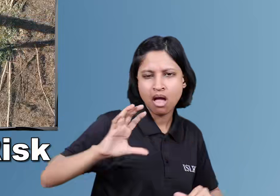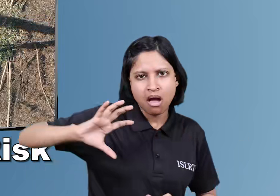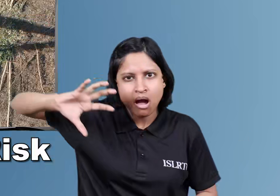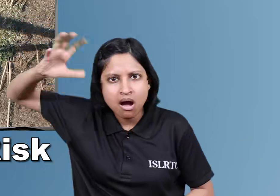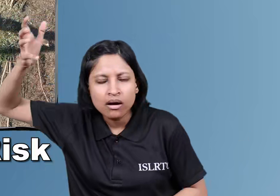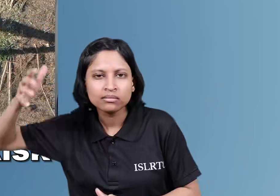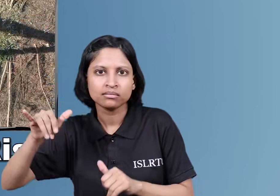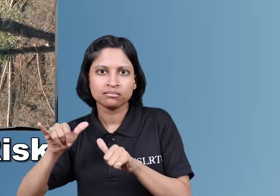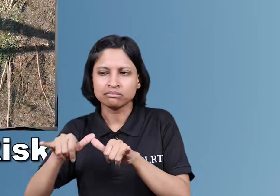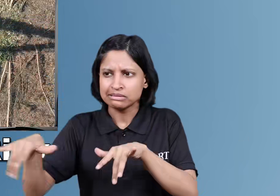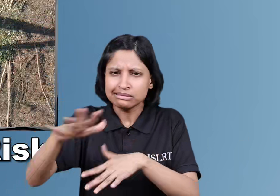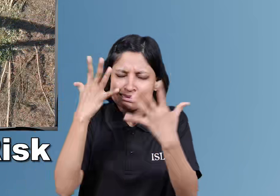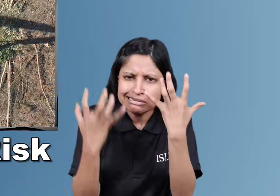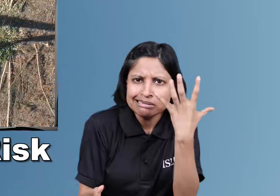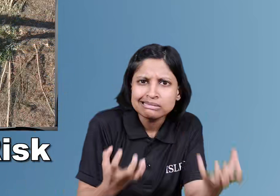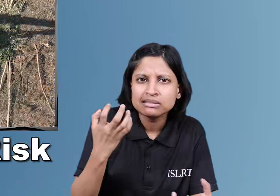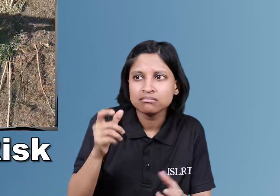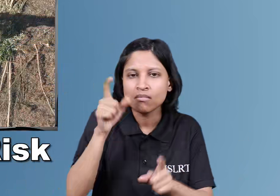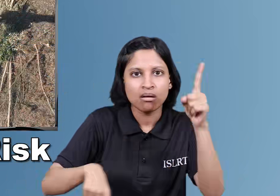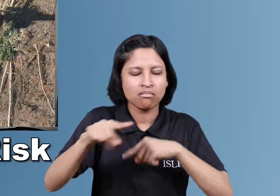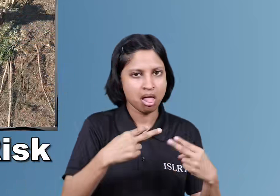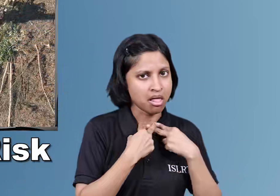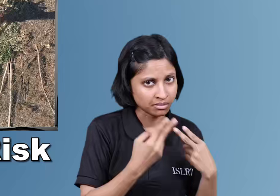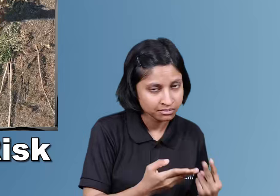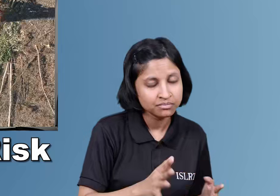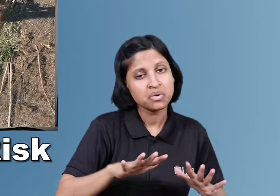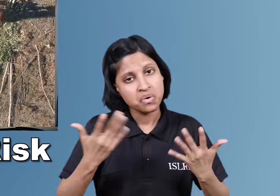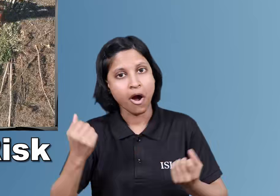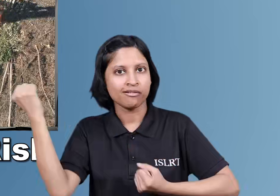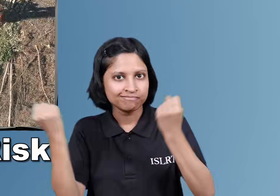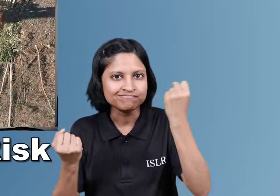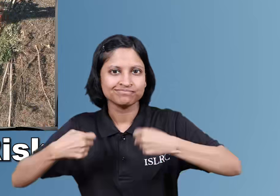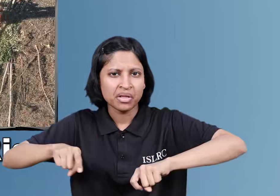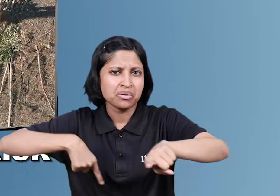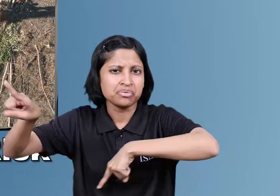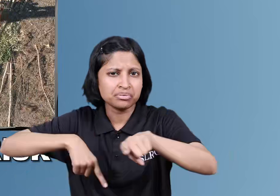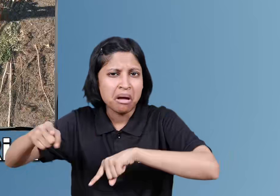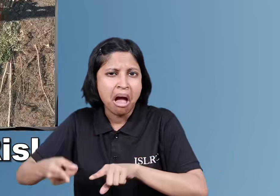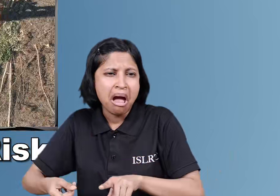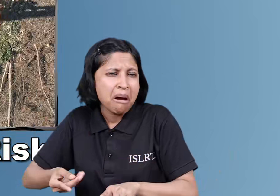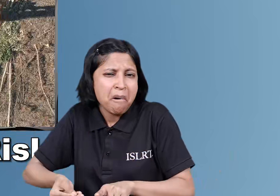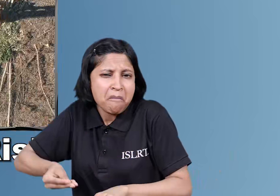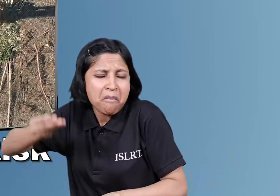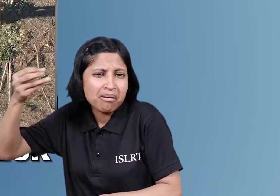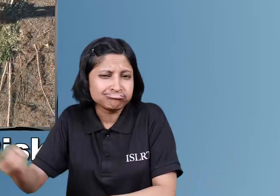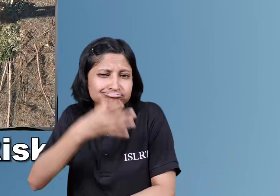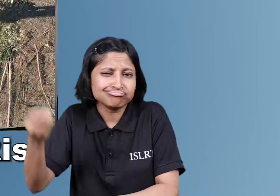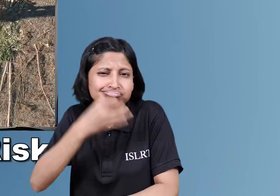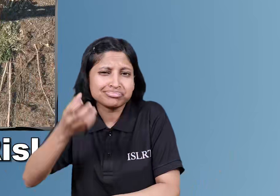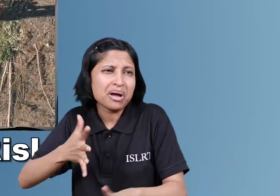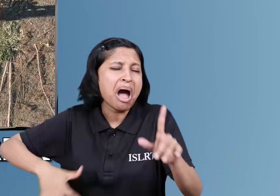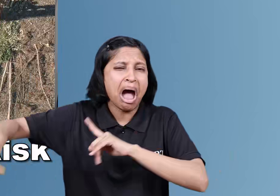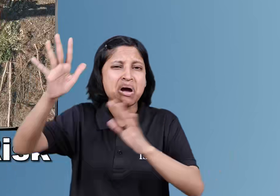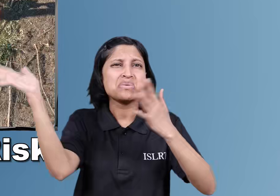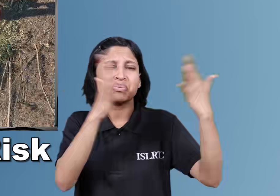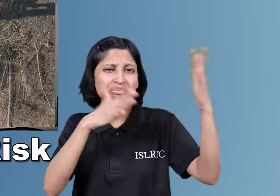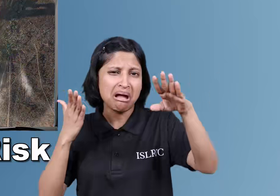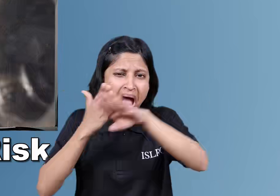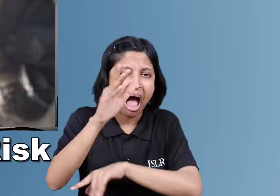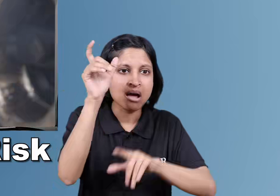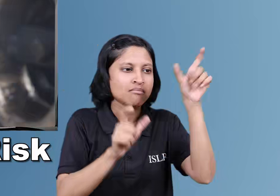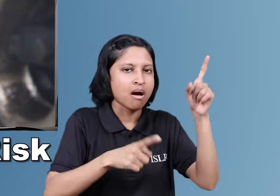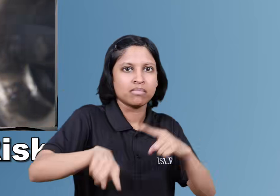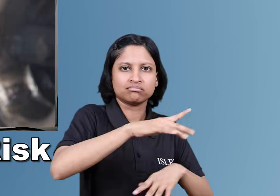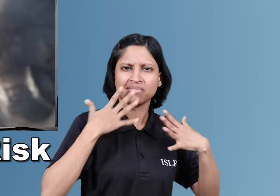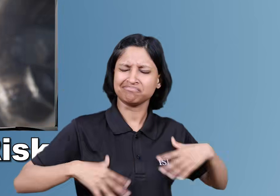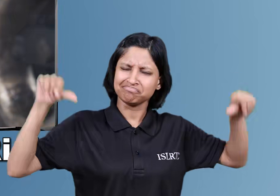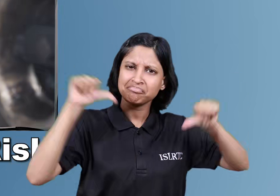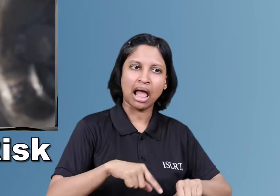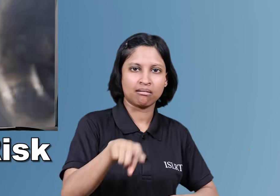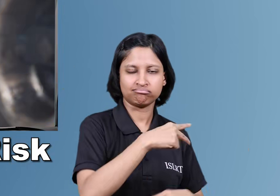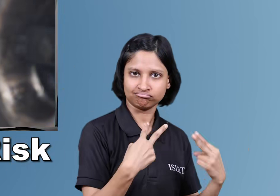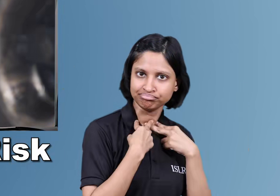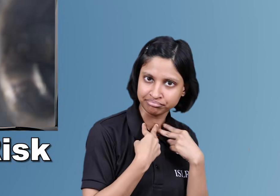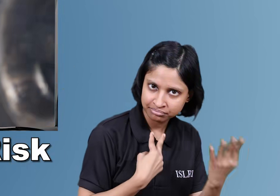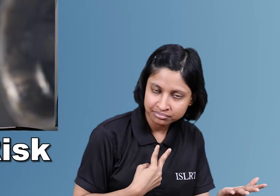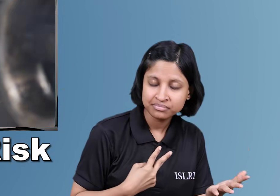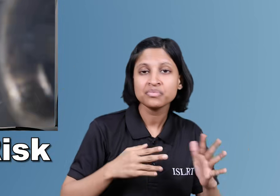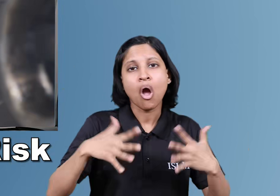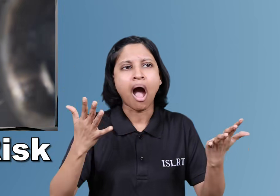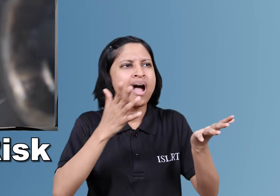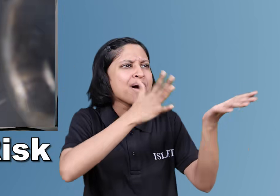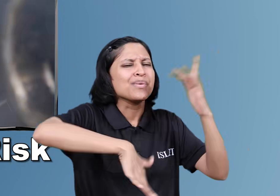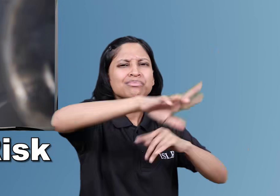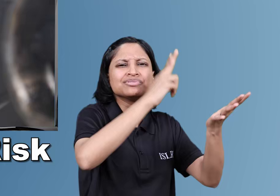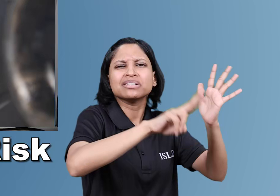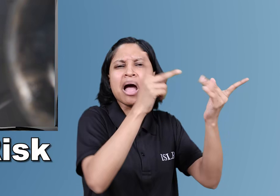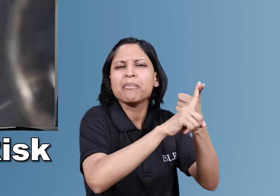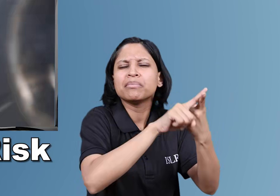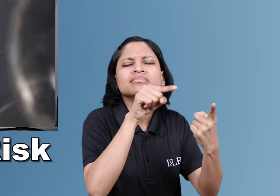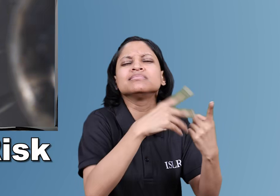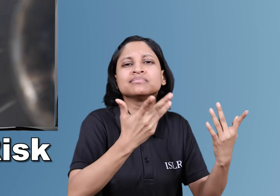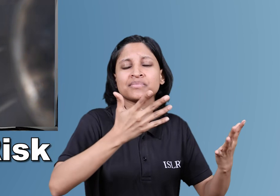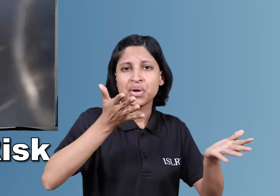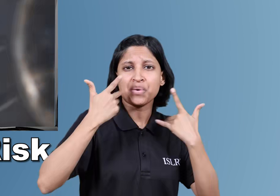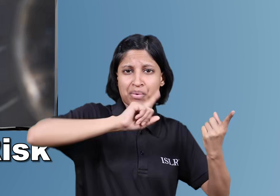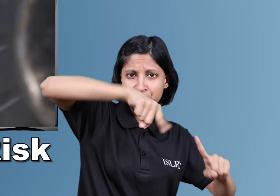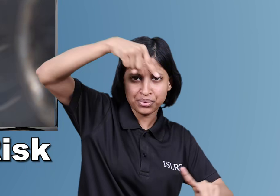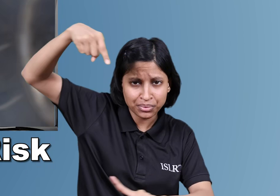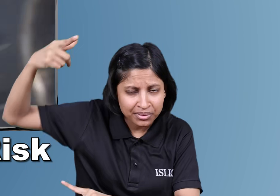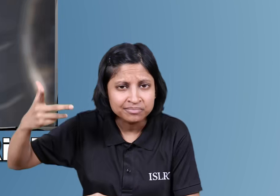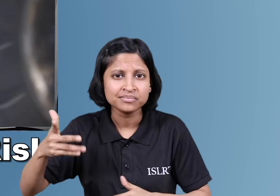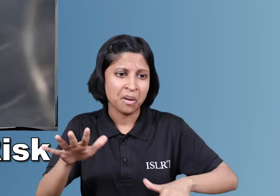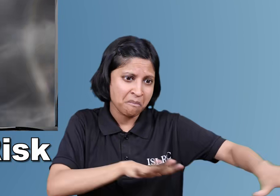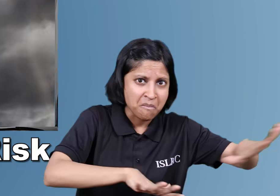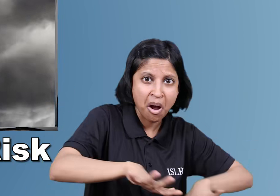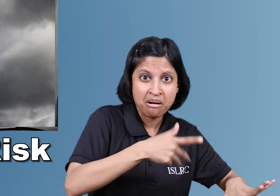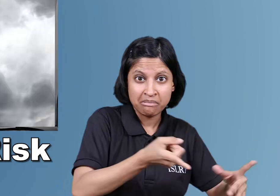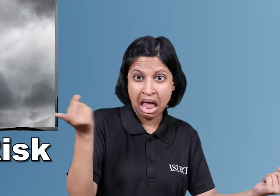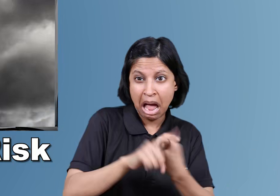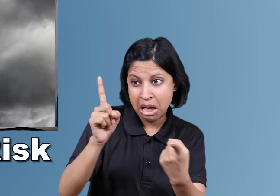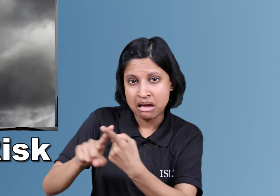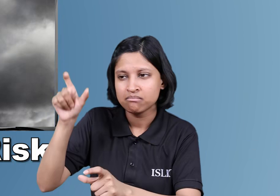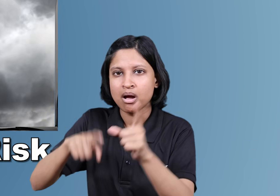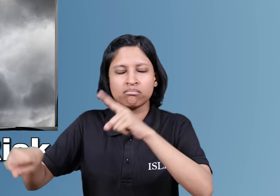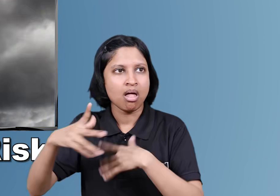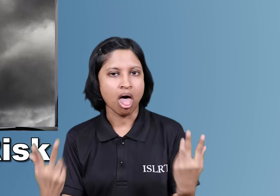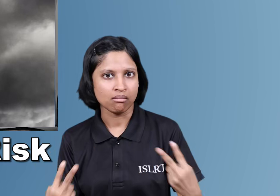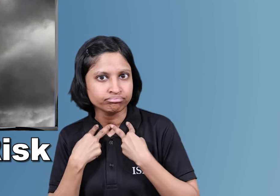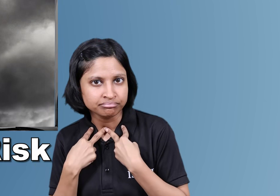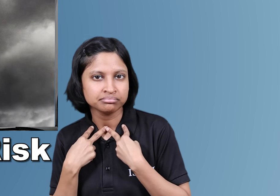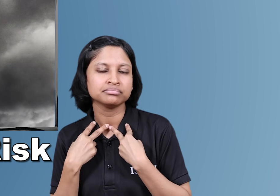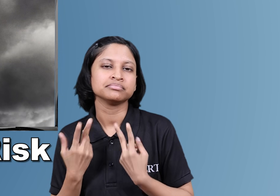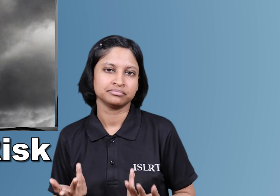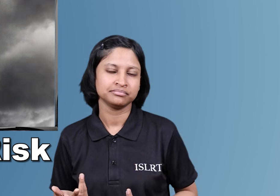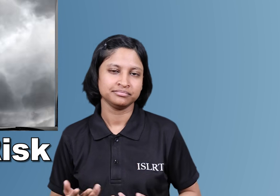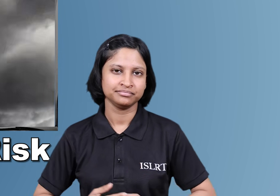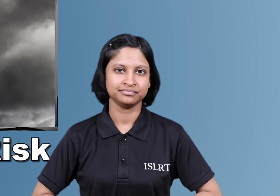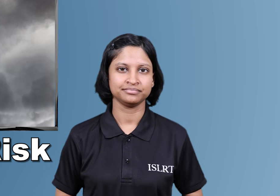and excessive use of transportation, which contributes to air pollution and affects both people and the environment. Natural disasters such as storms and earthquakes.